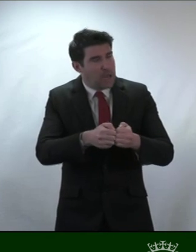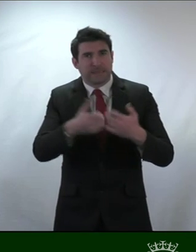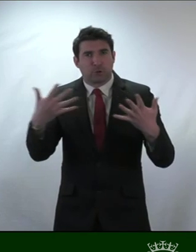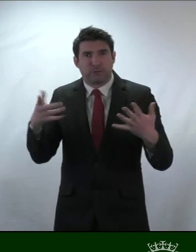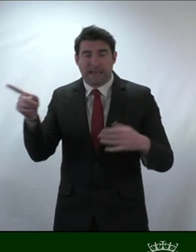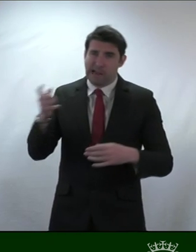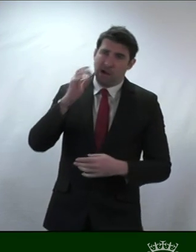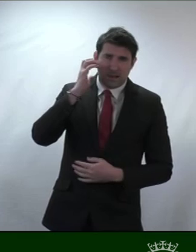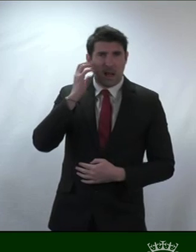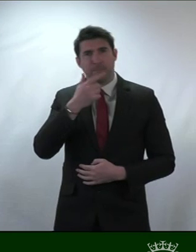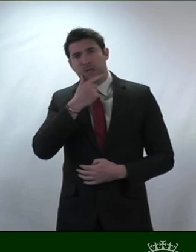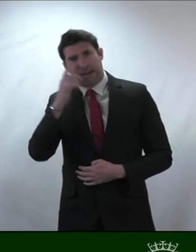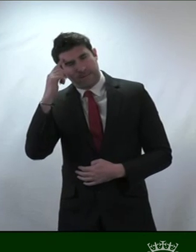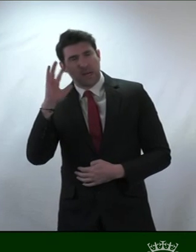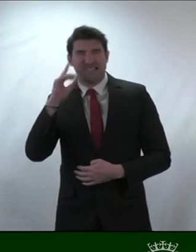He could not do either: he abstained.